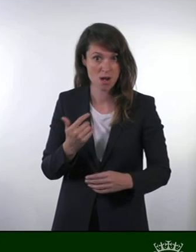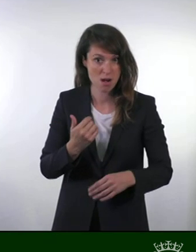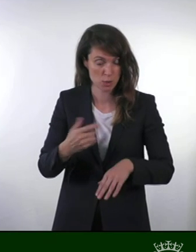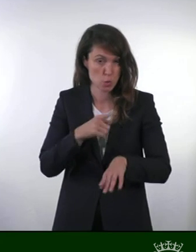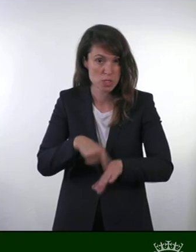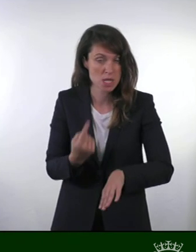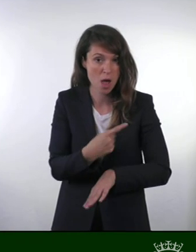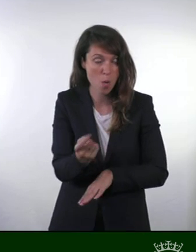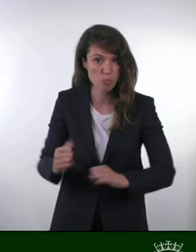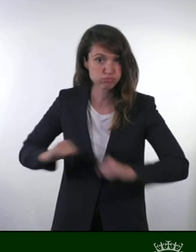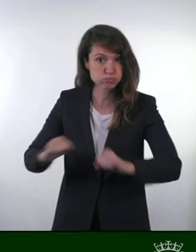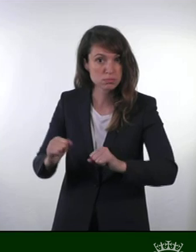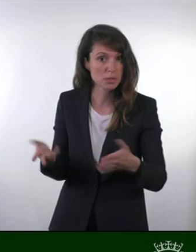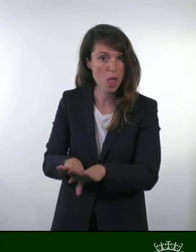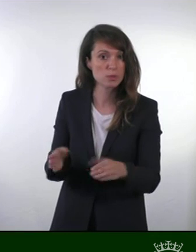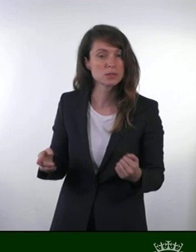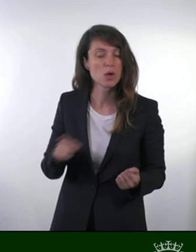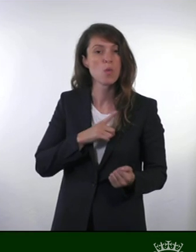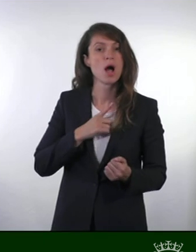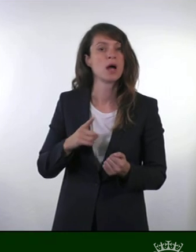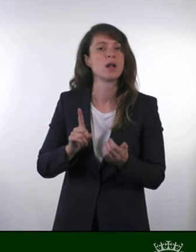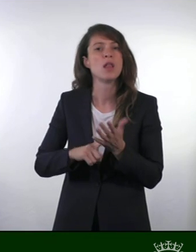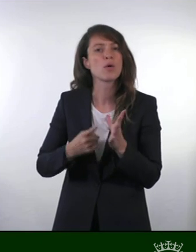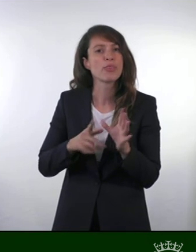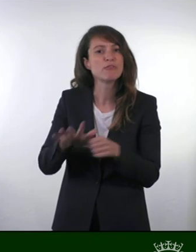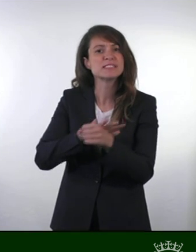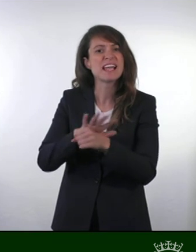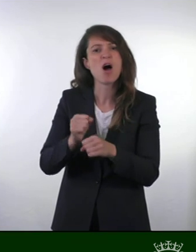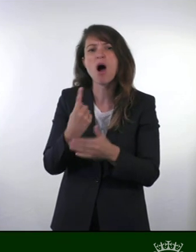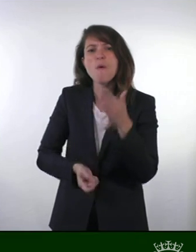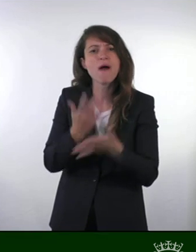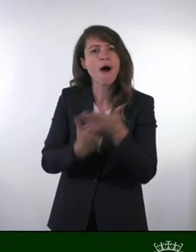One of the problems in Leicester was that the local authority had only half the data.